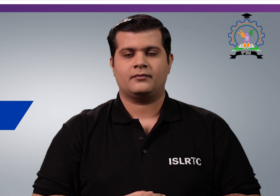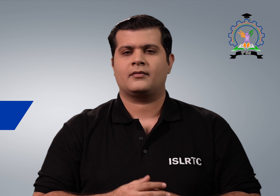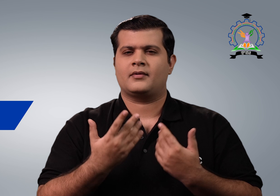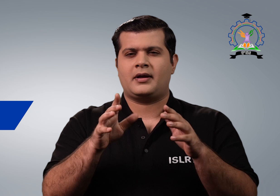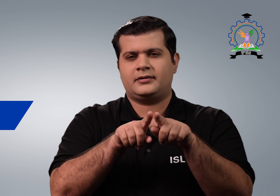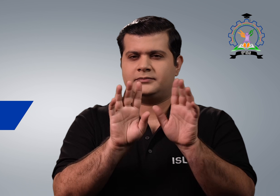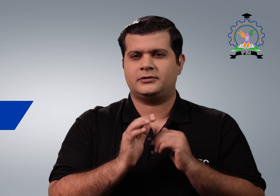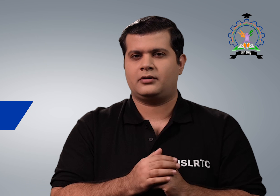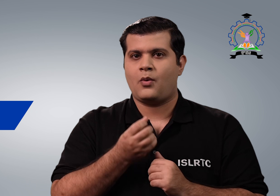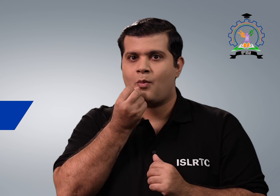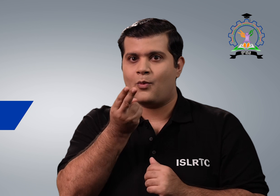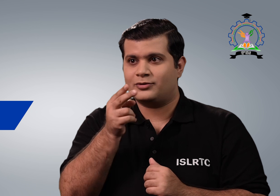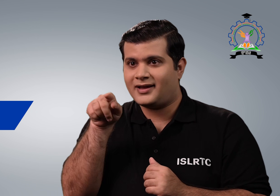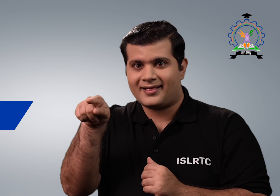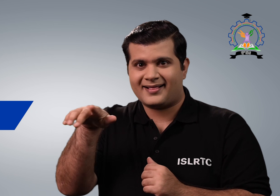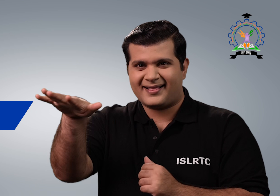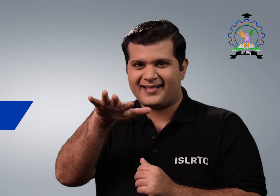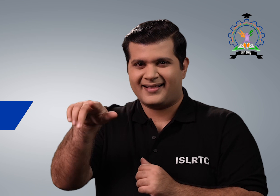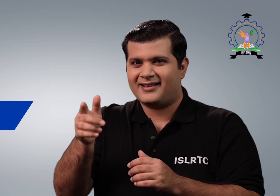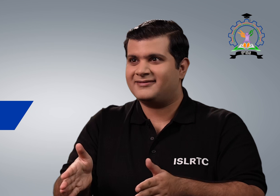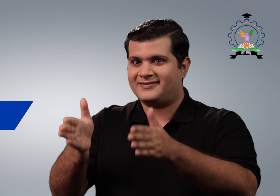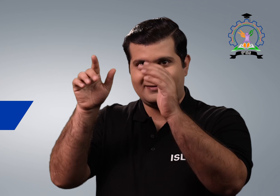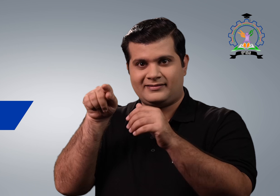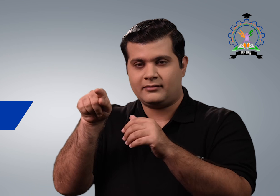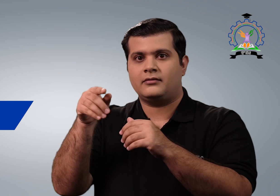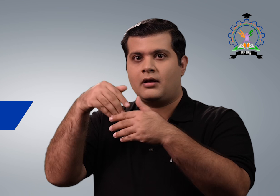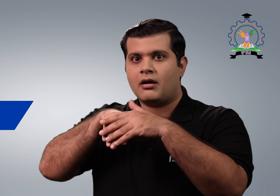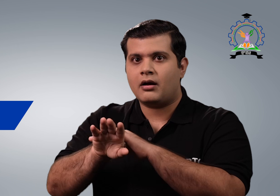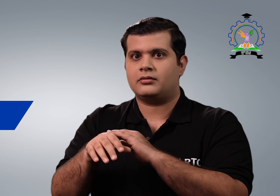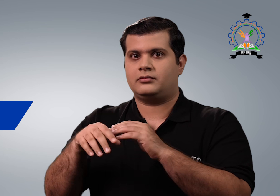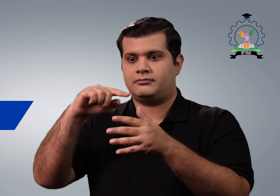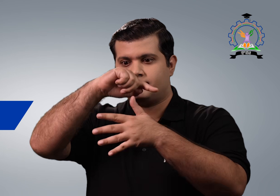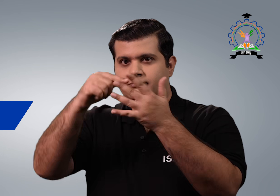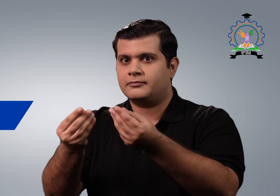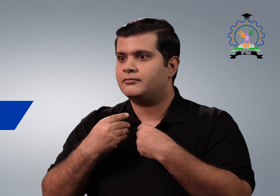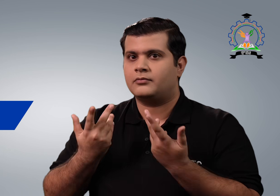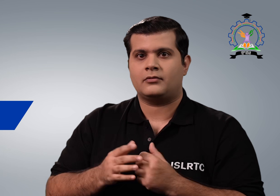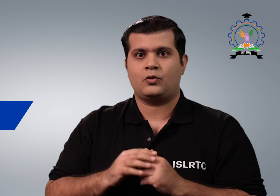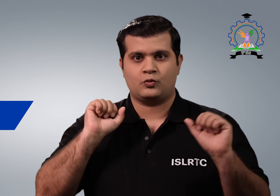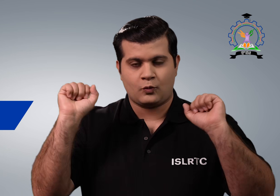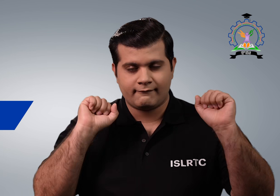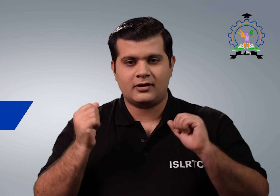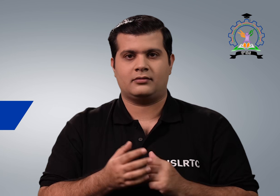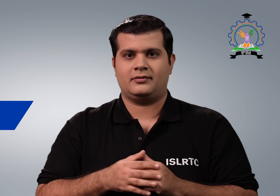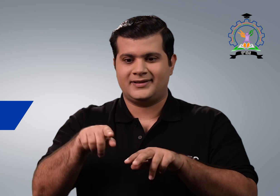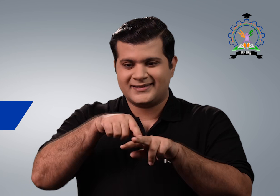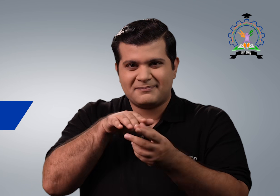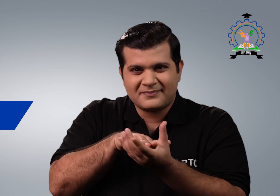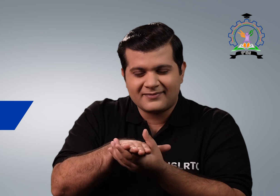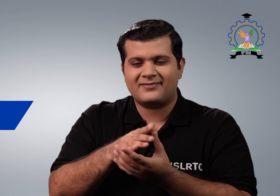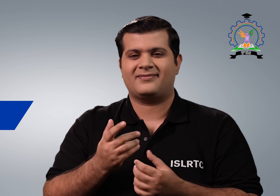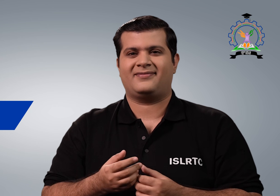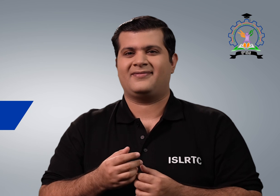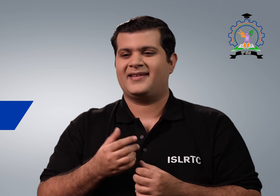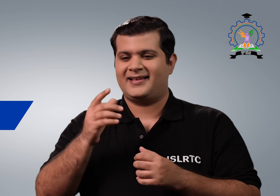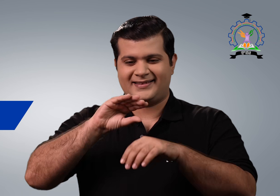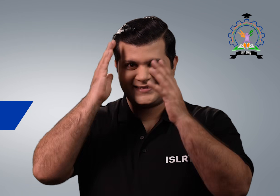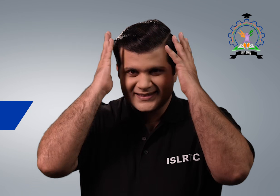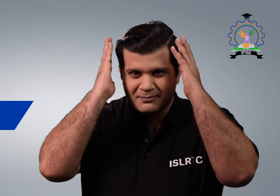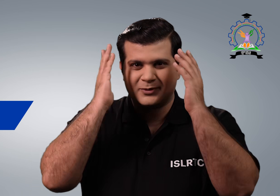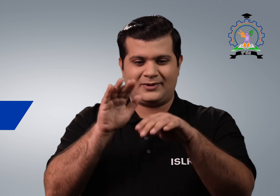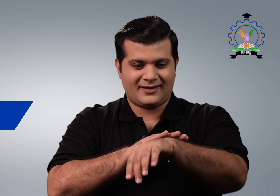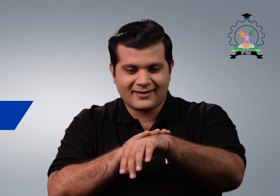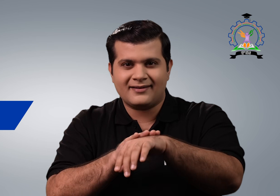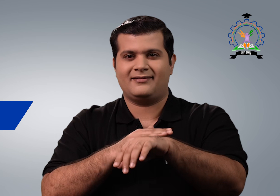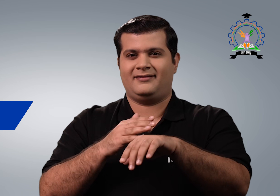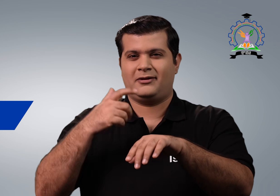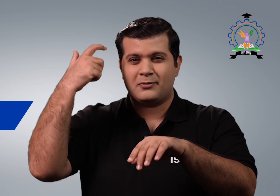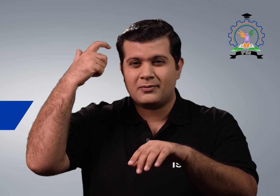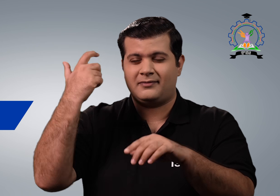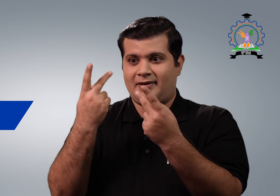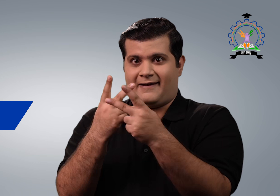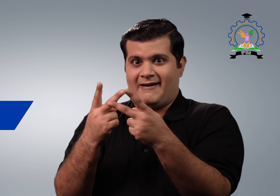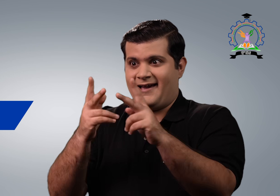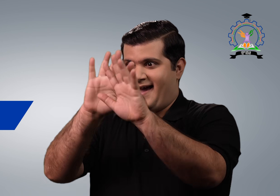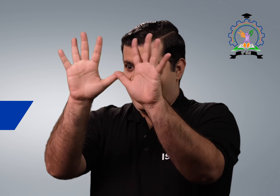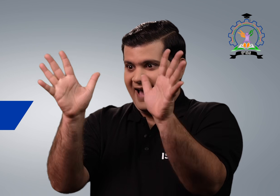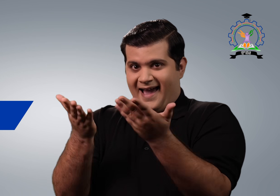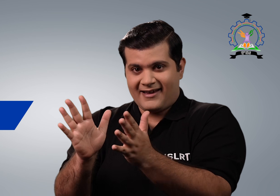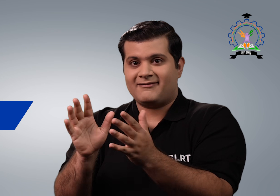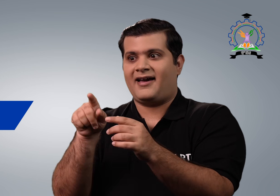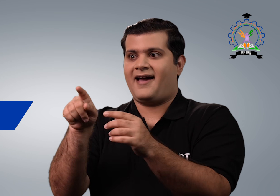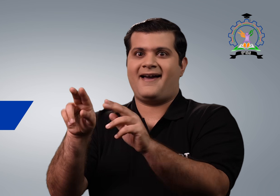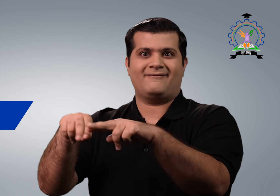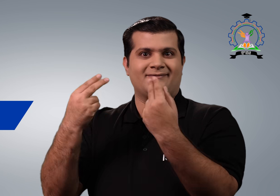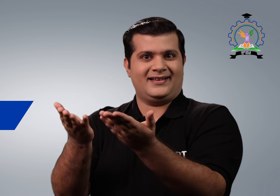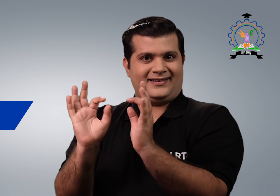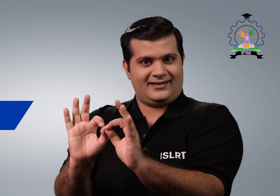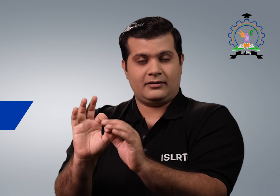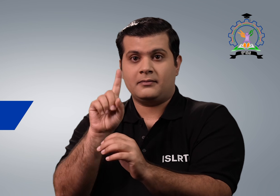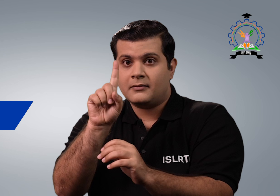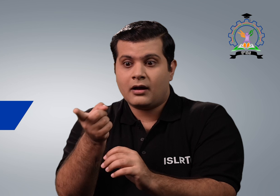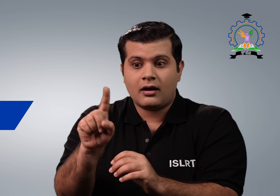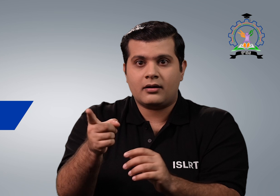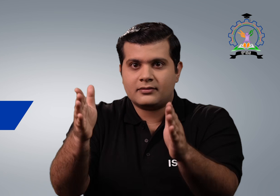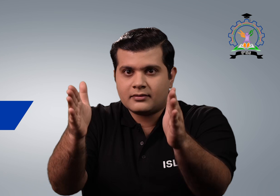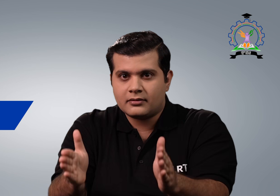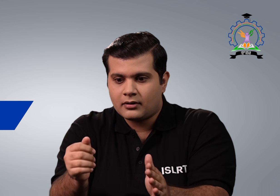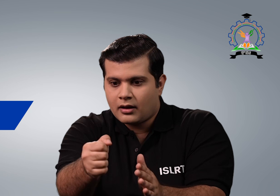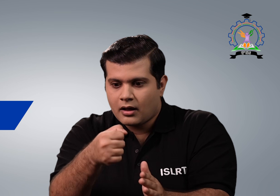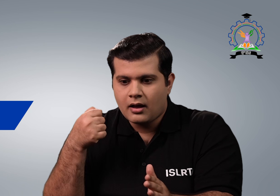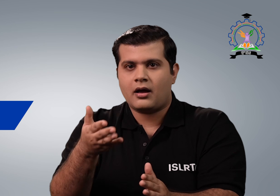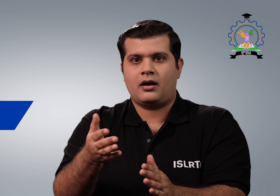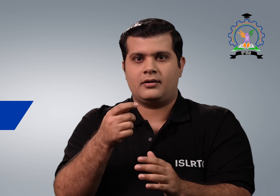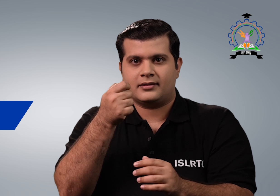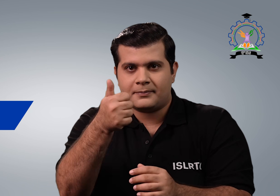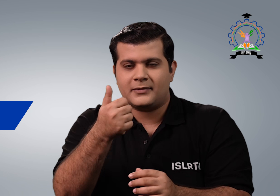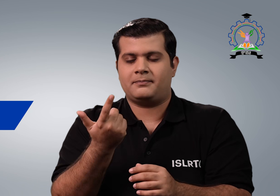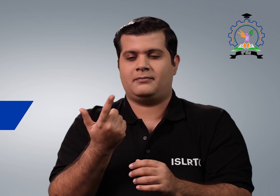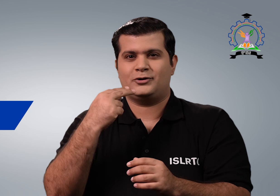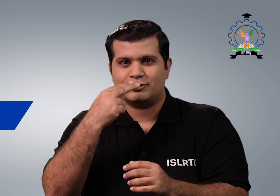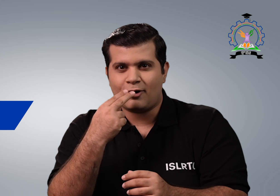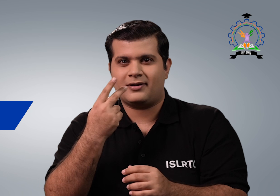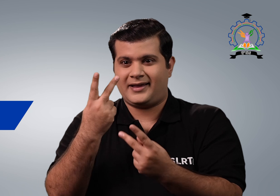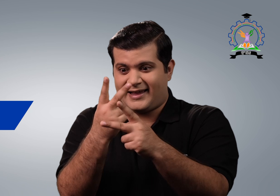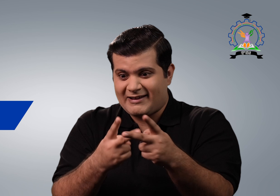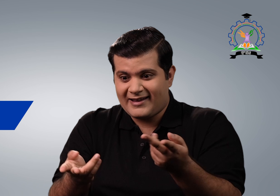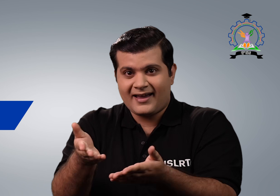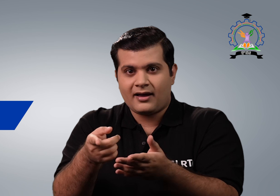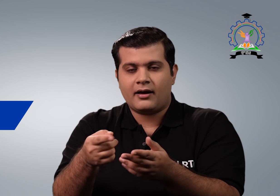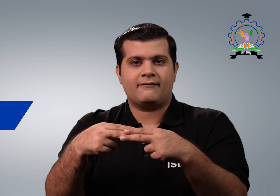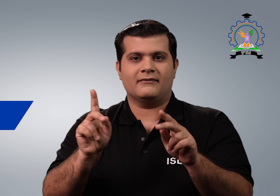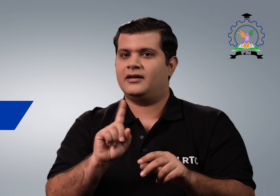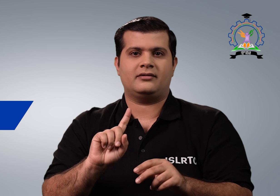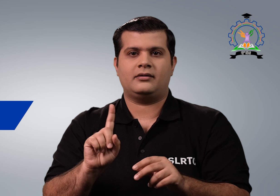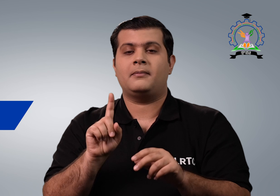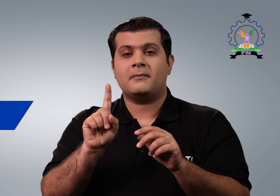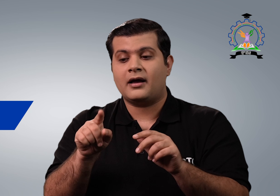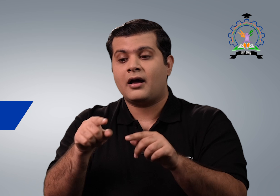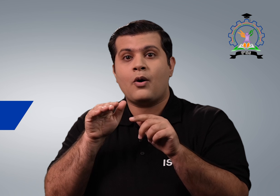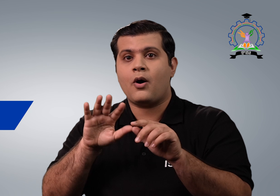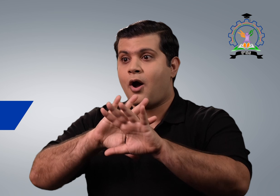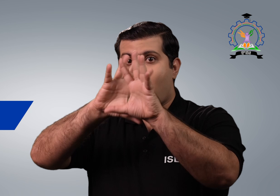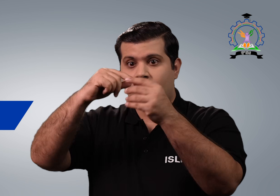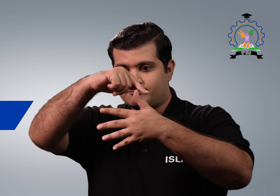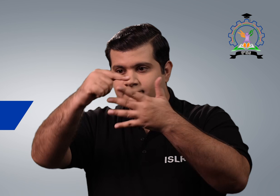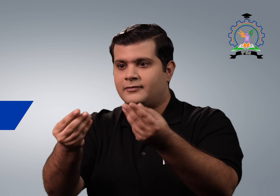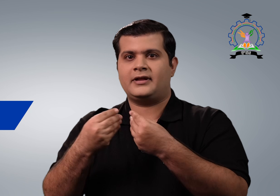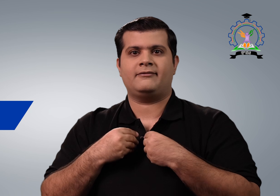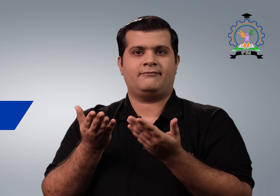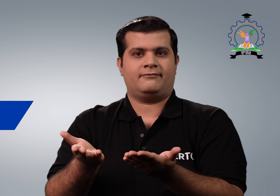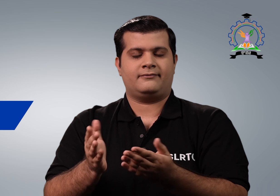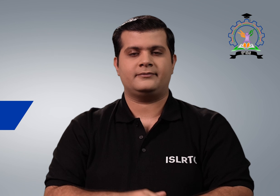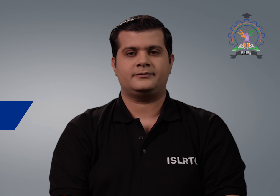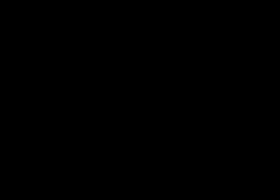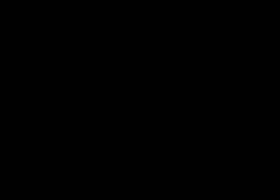Amenities refer to the basic items provided by a hotel, such as towels, slippers, shampoo, lotion, and a dryer, etc. which are free of cost. However, amenities can also include paid items like a minibar. The facilities you get are called amenities.